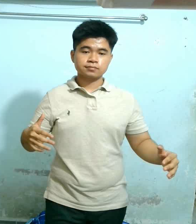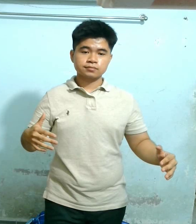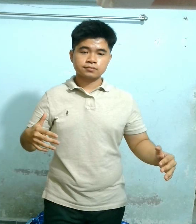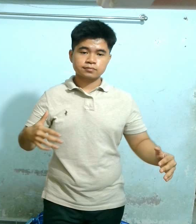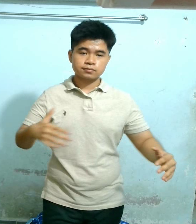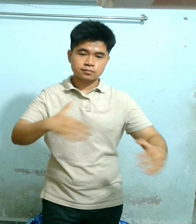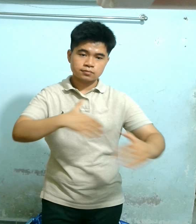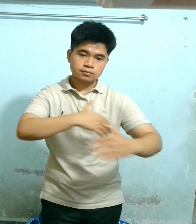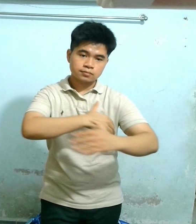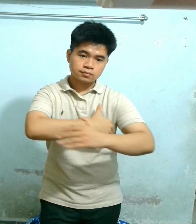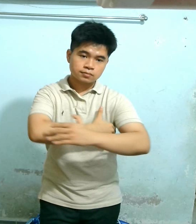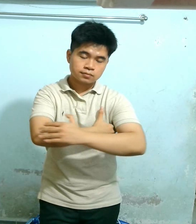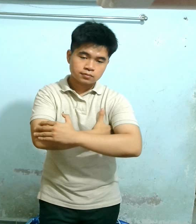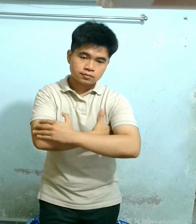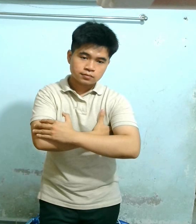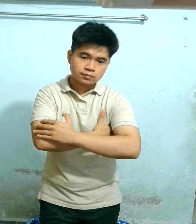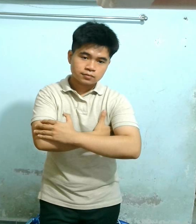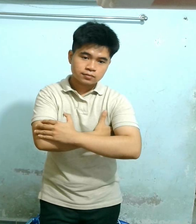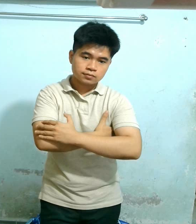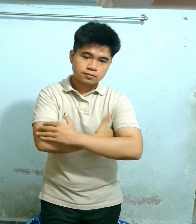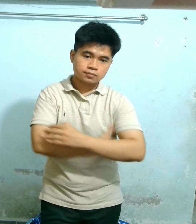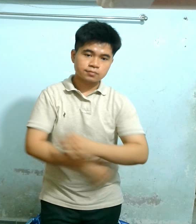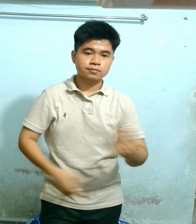om